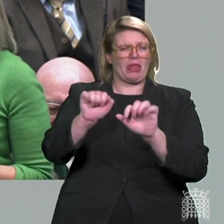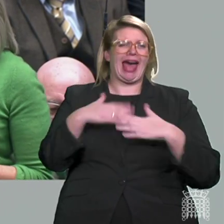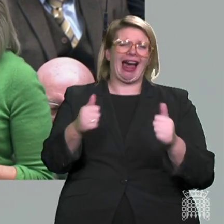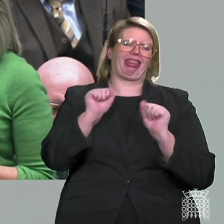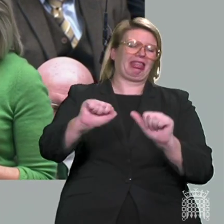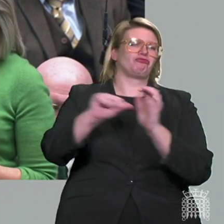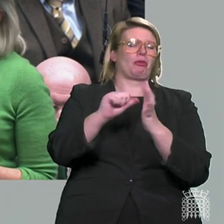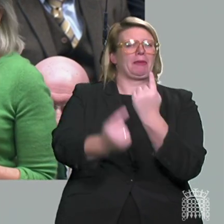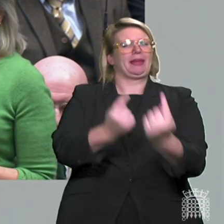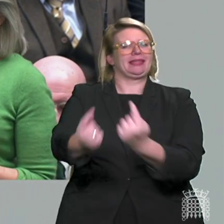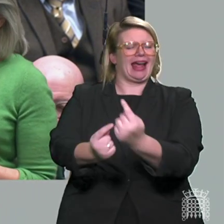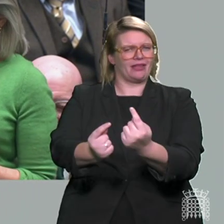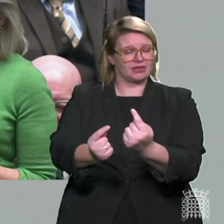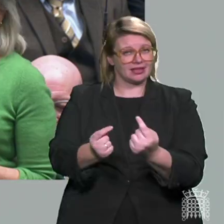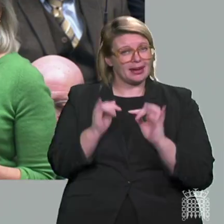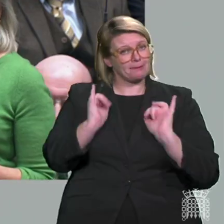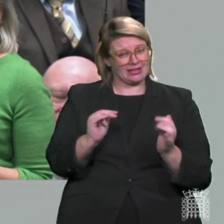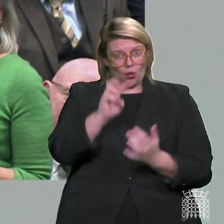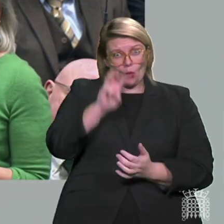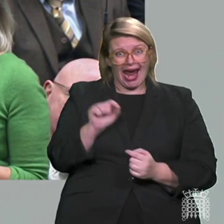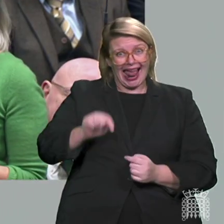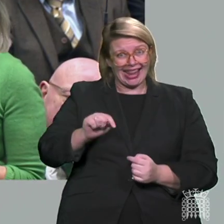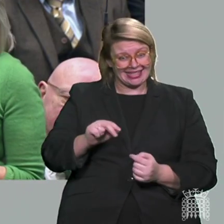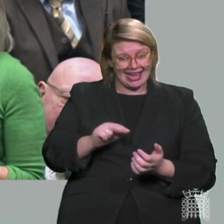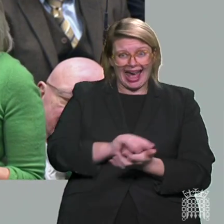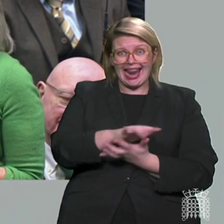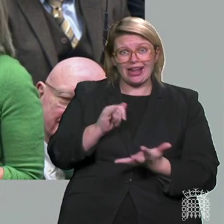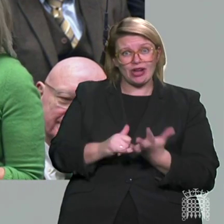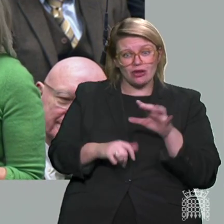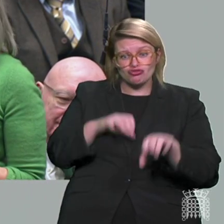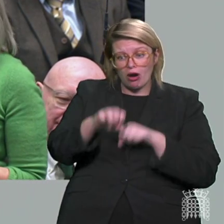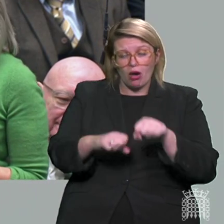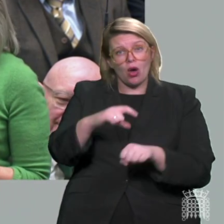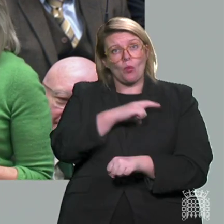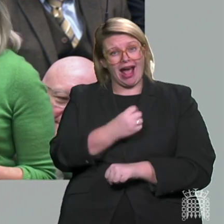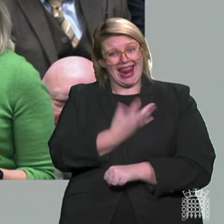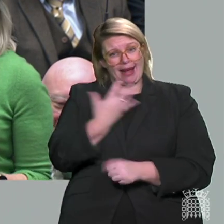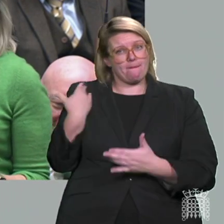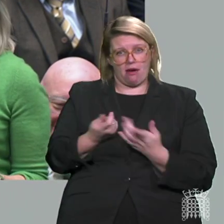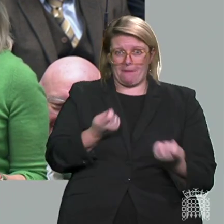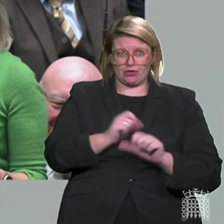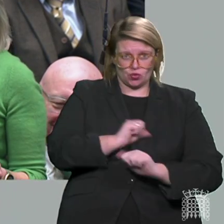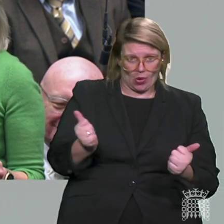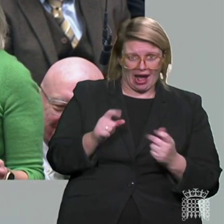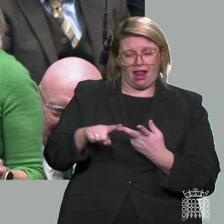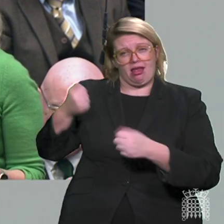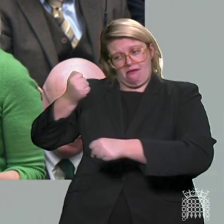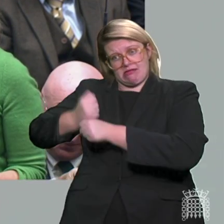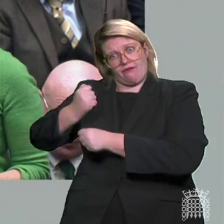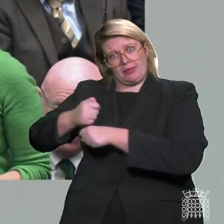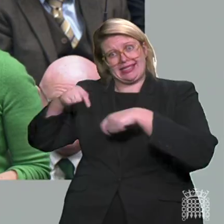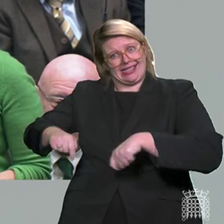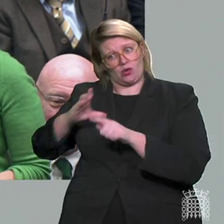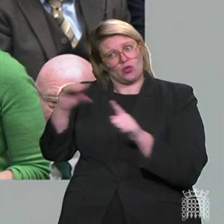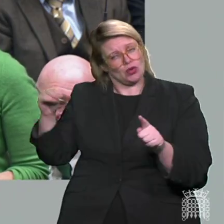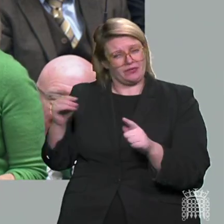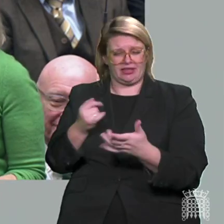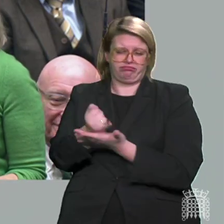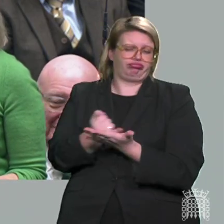The reality is this: health services in Wales suffer from a combination of mismanagement by Labour and a Westminster funding system that perpetuates poverty.